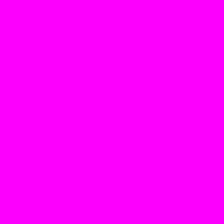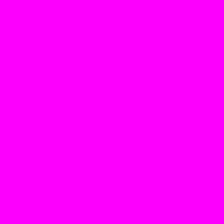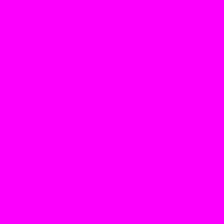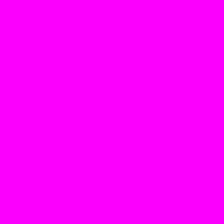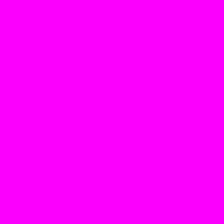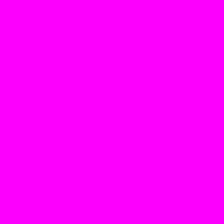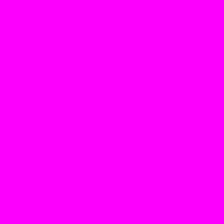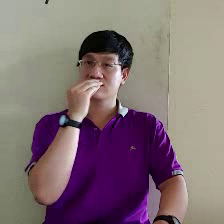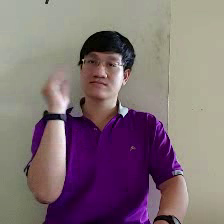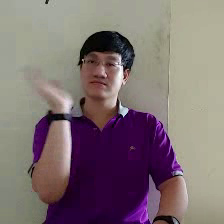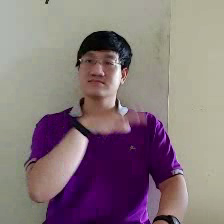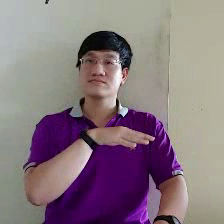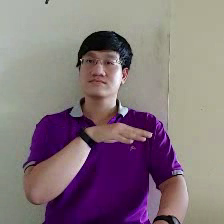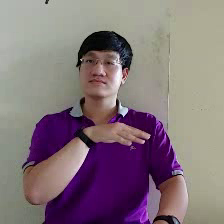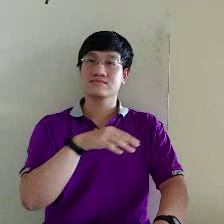Nói xấu